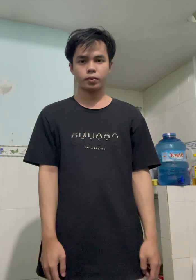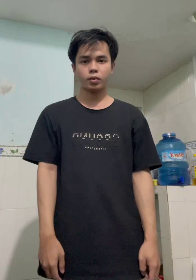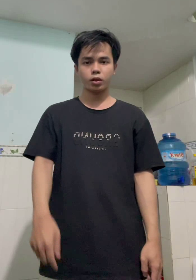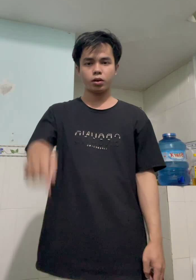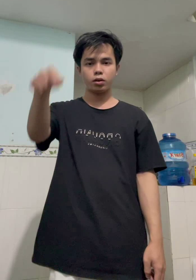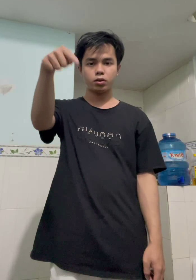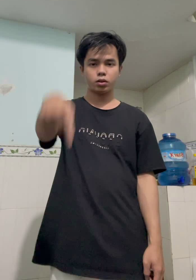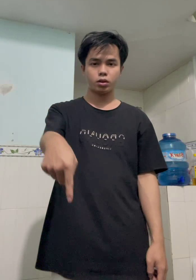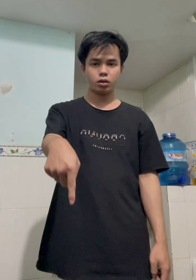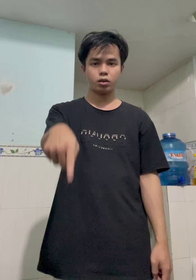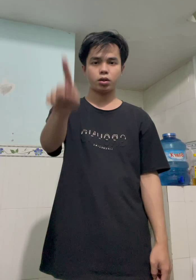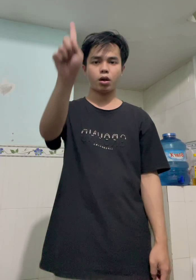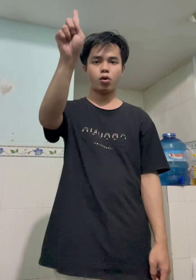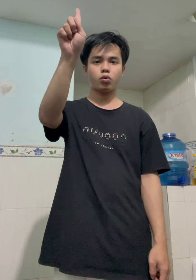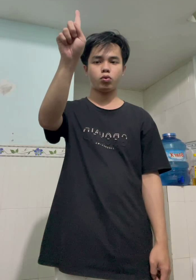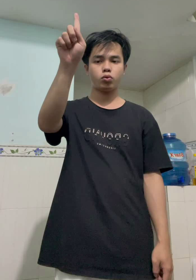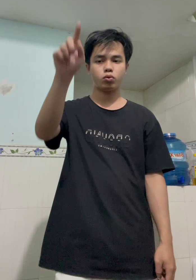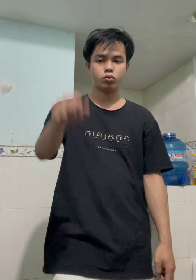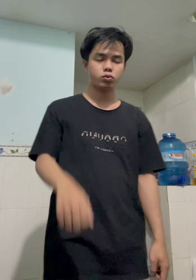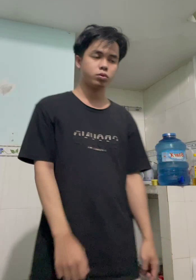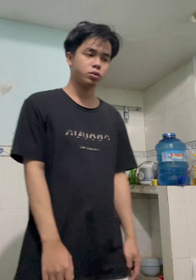di dau